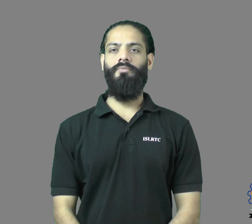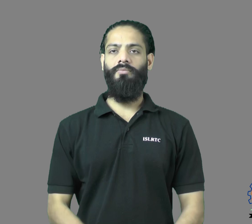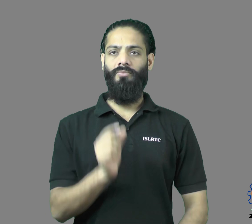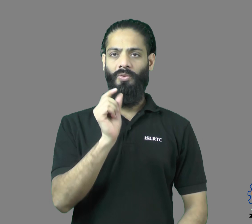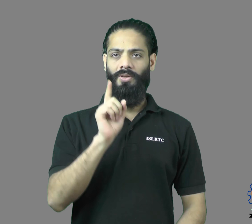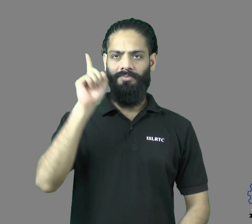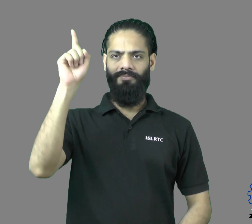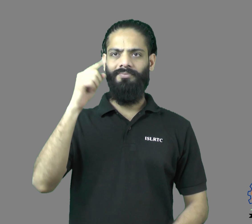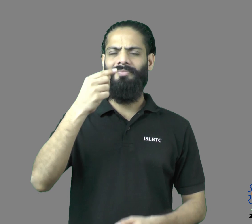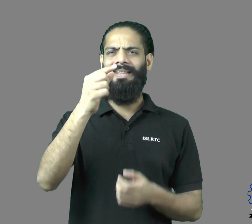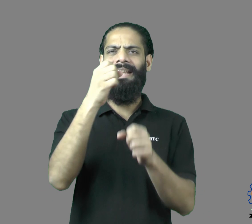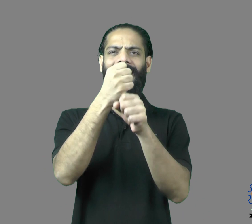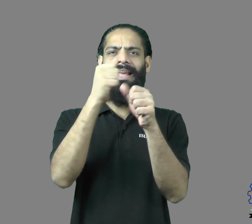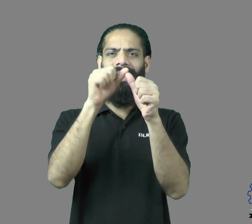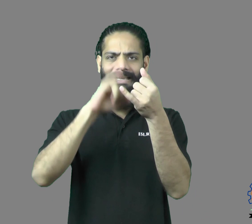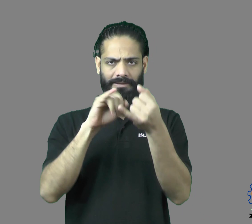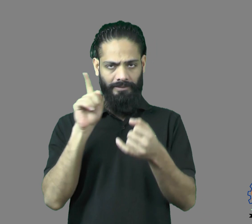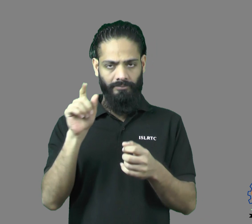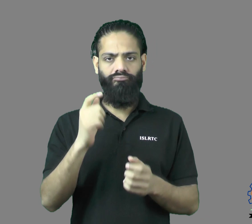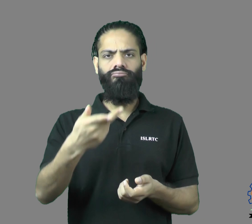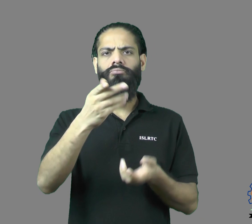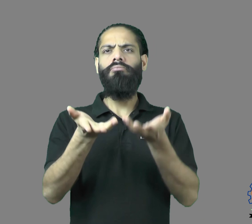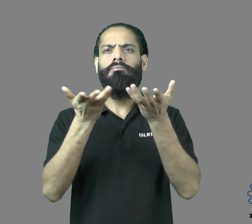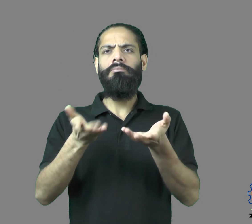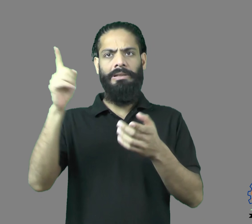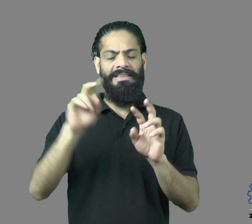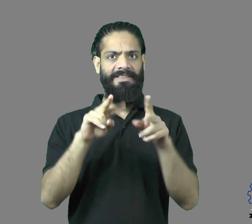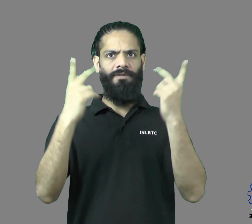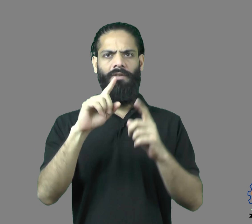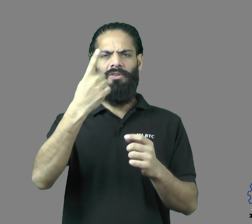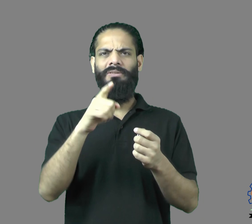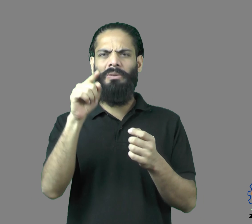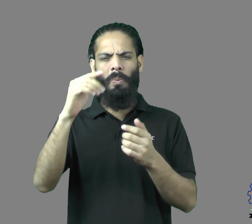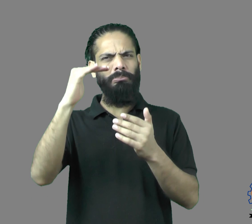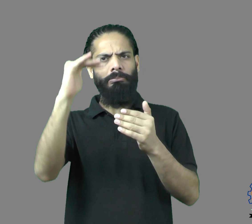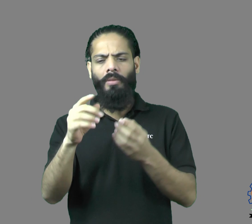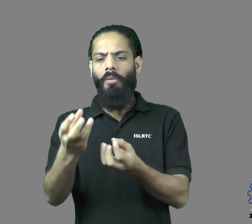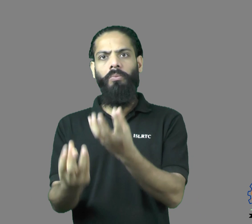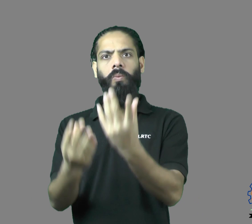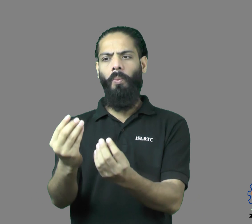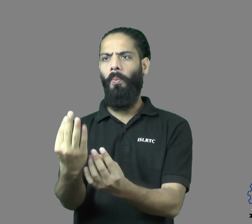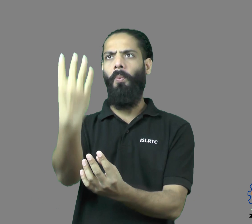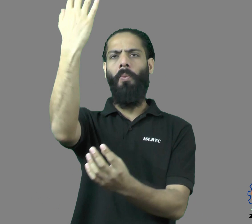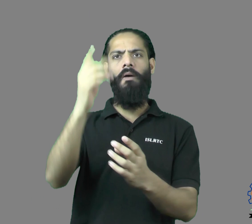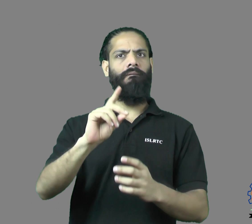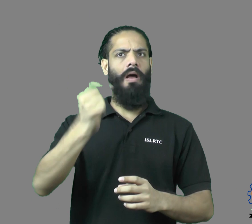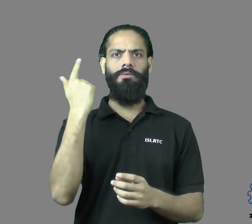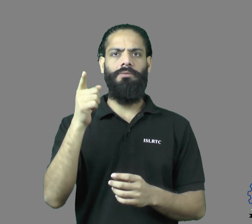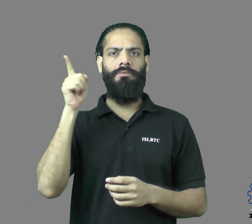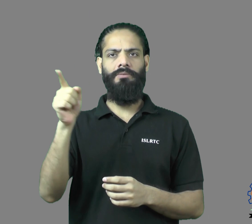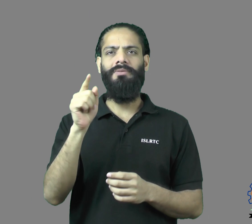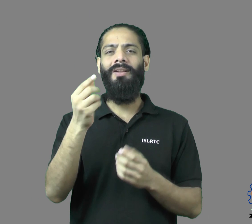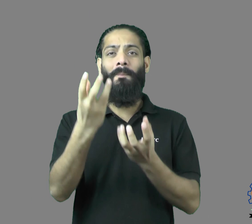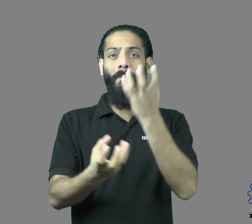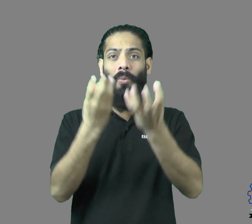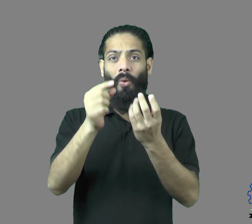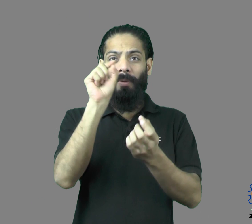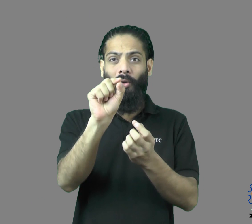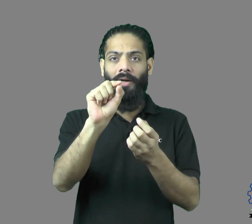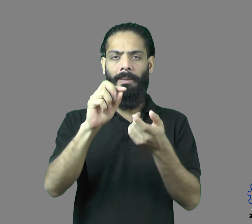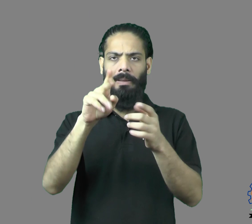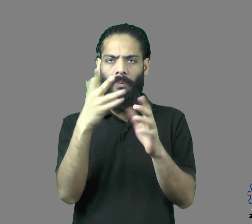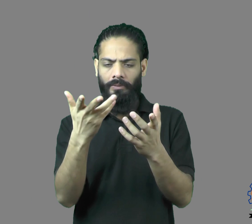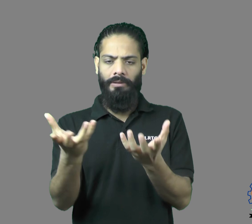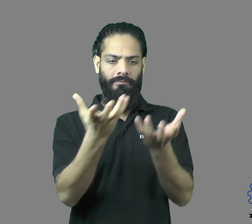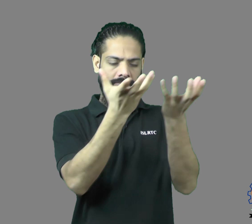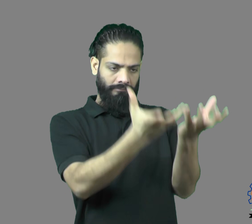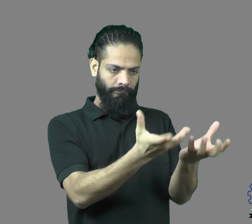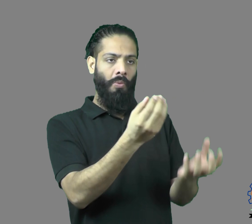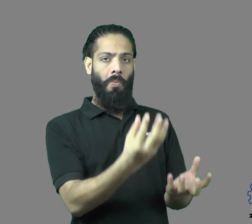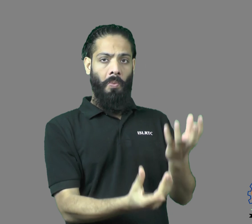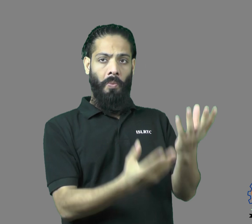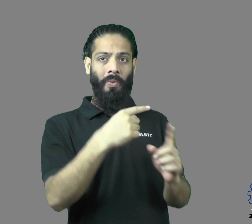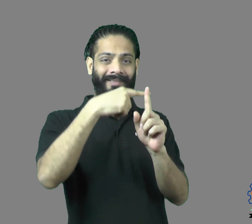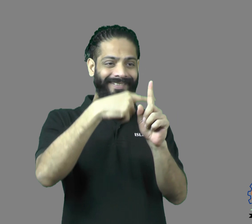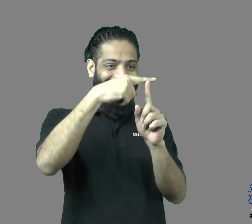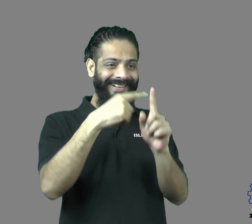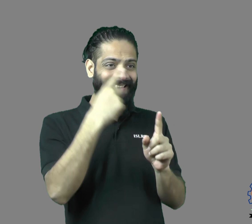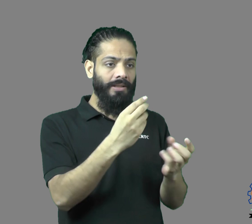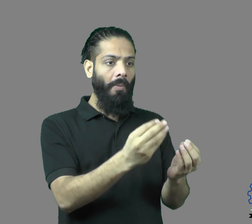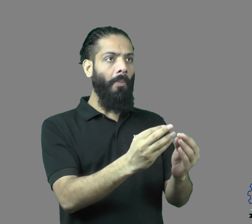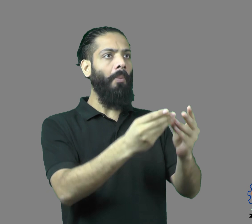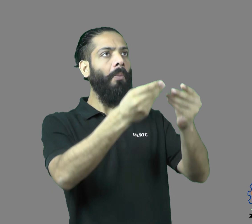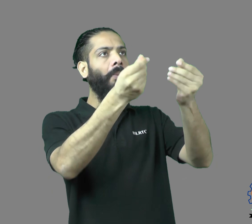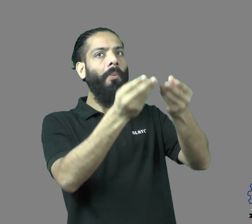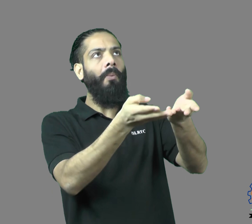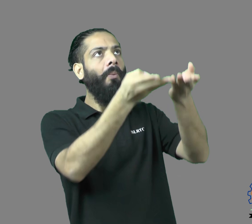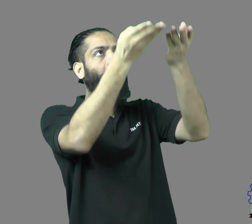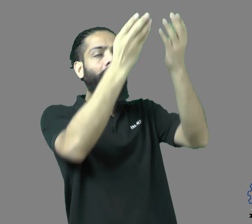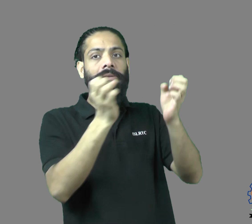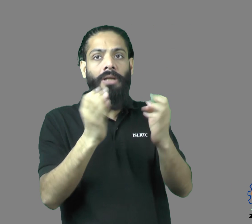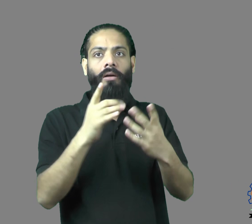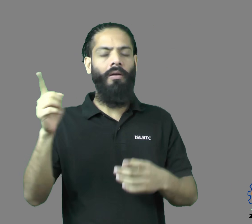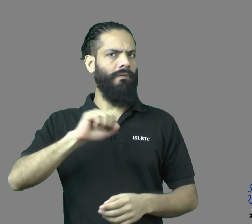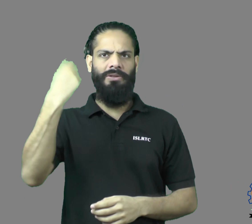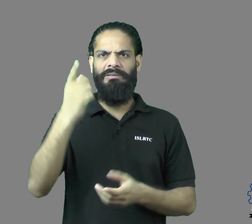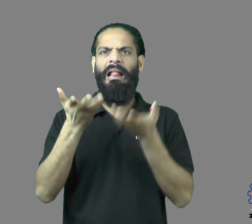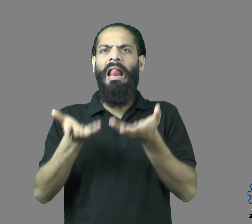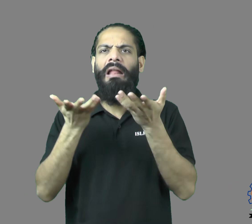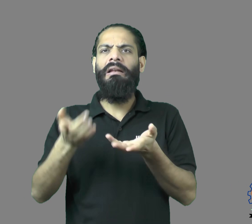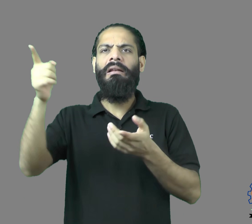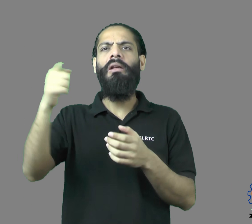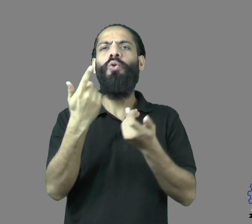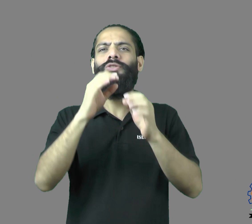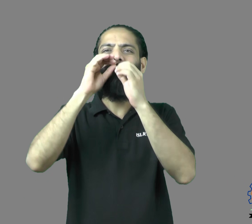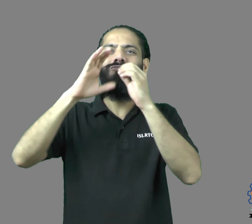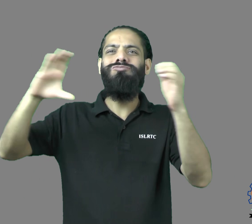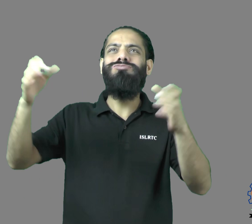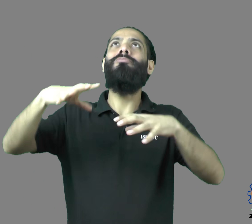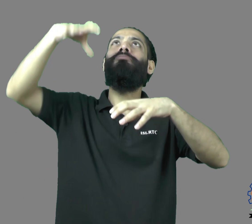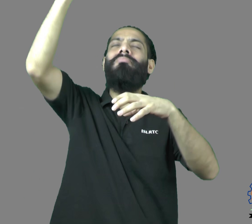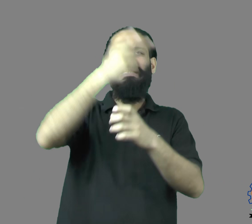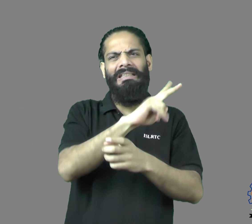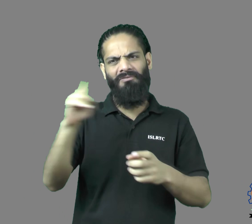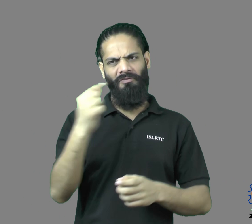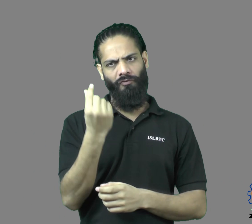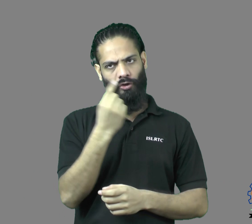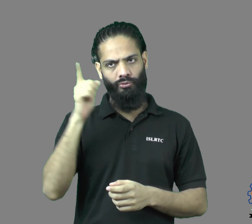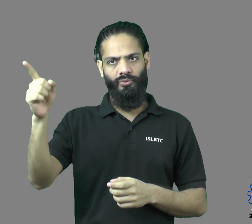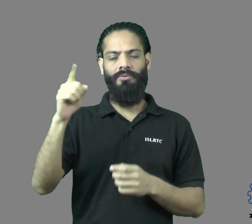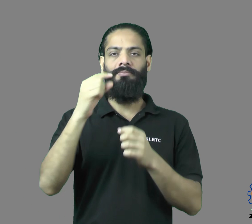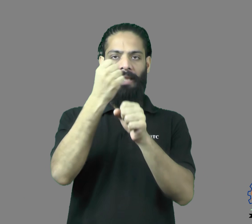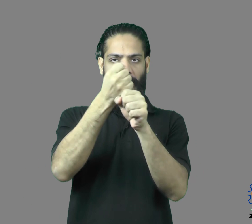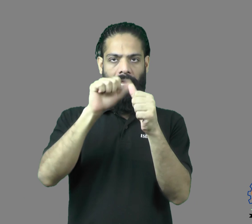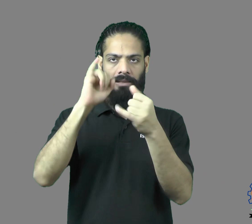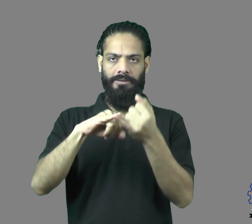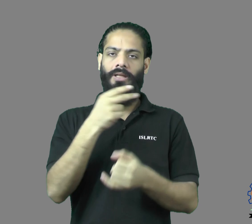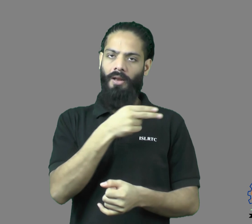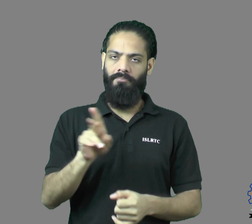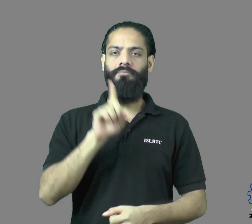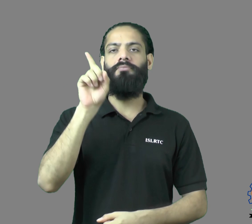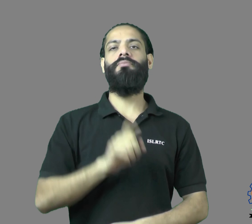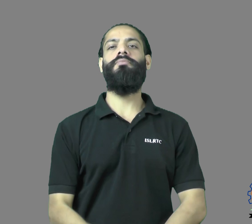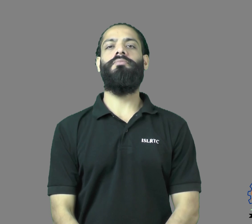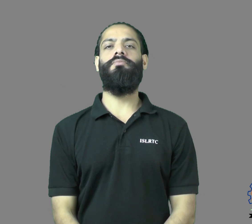Helium